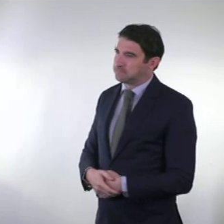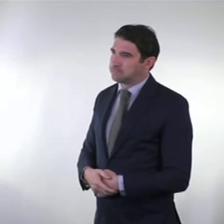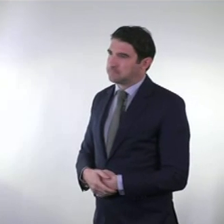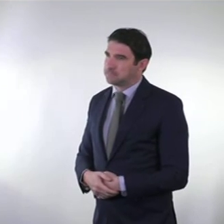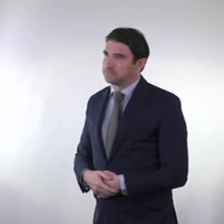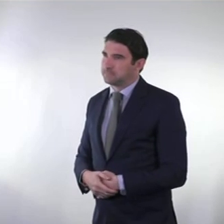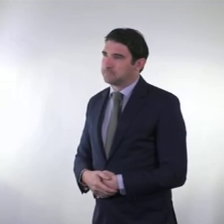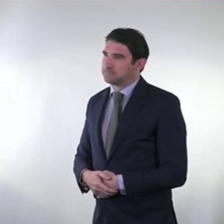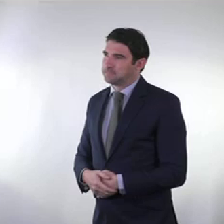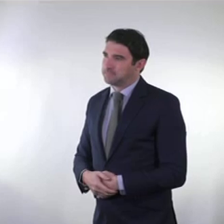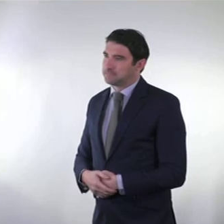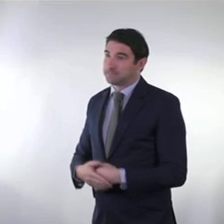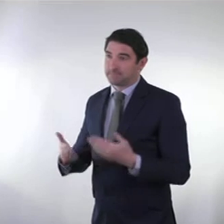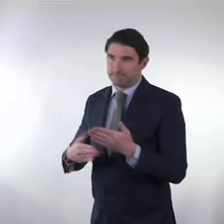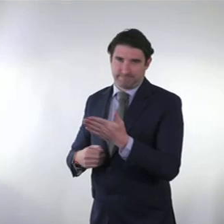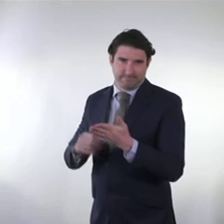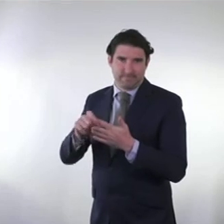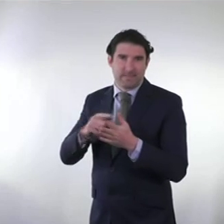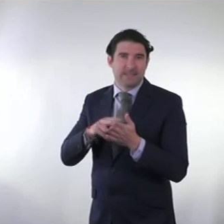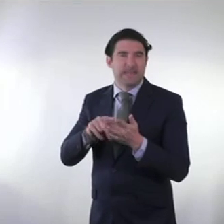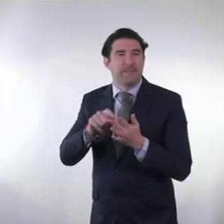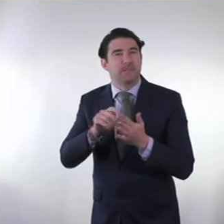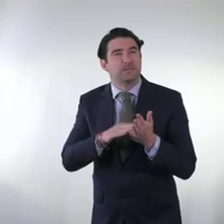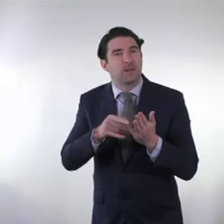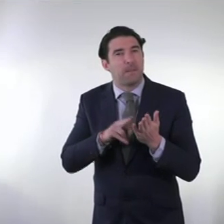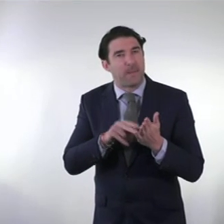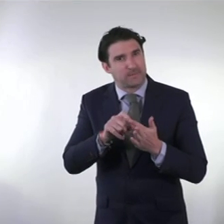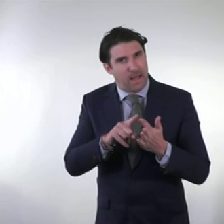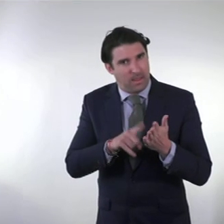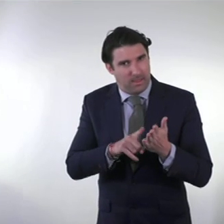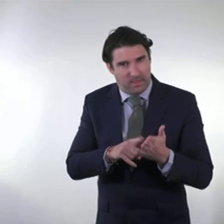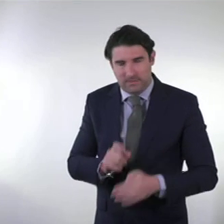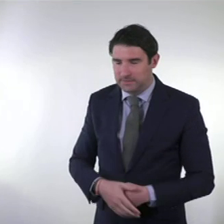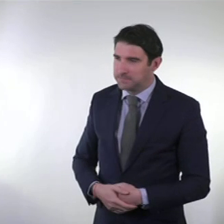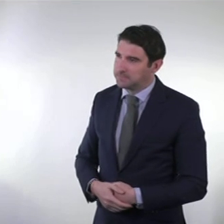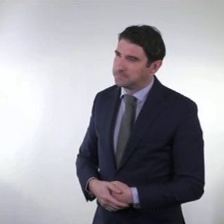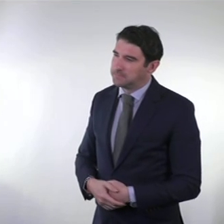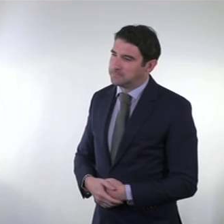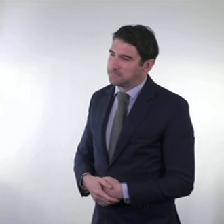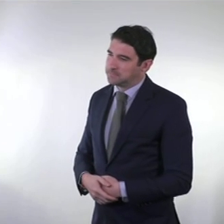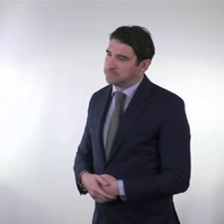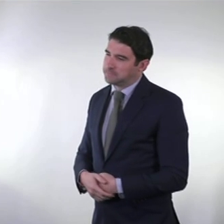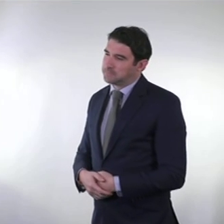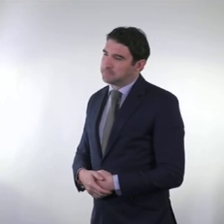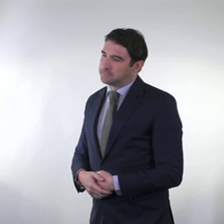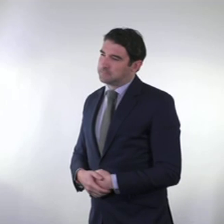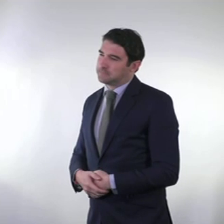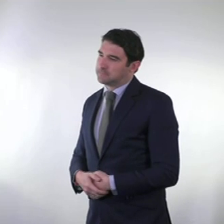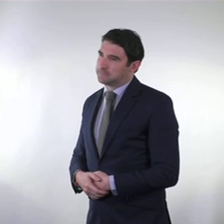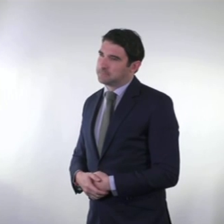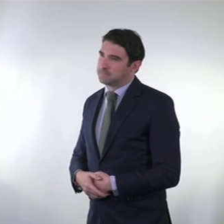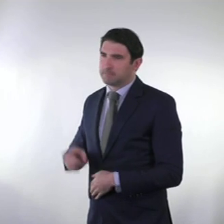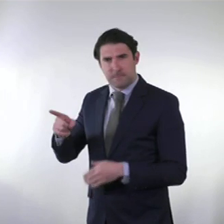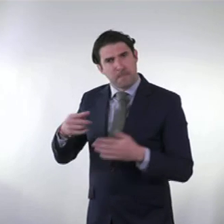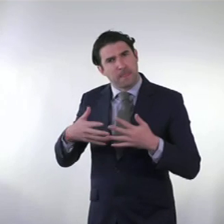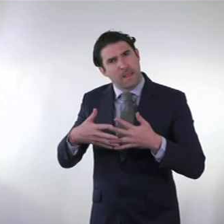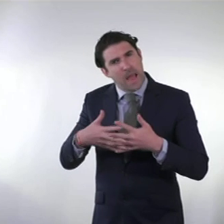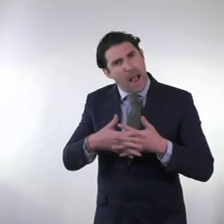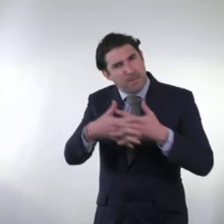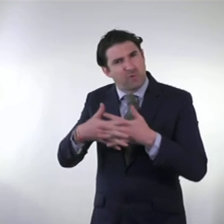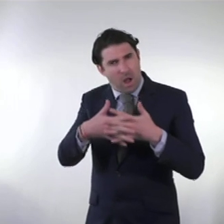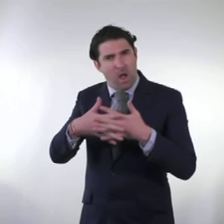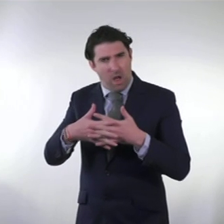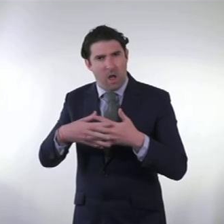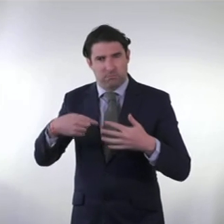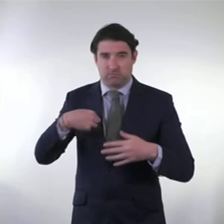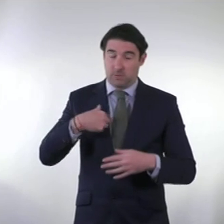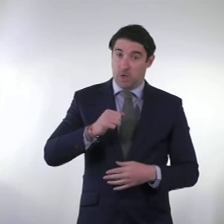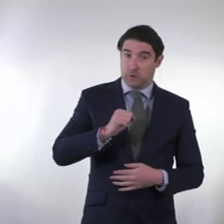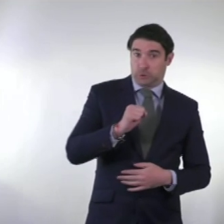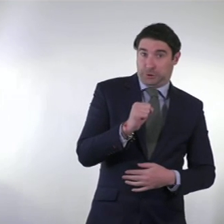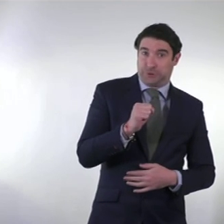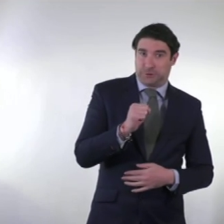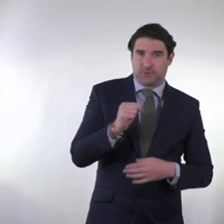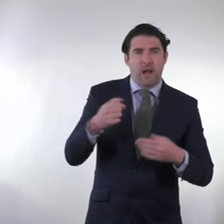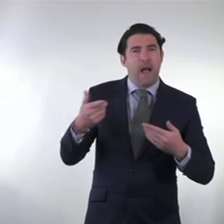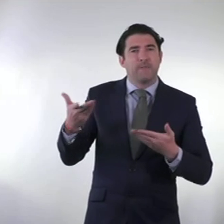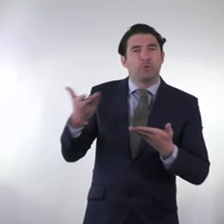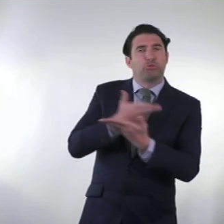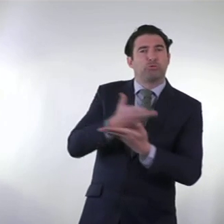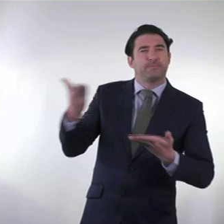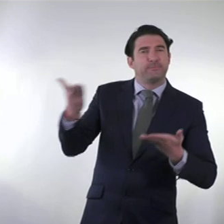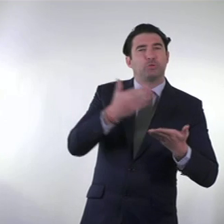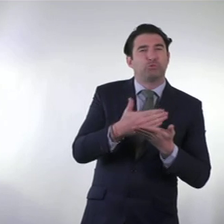Does my right hon. Friend agree that it is essential that the iniquitous tariffs the US has placed on Scotch malt whisky be removed during the current presidential term?